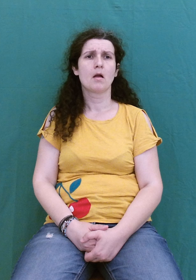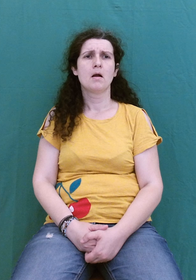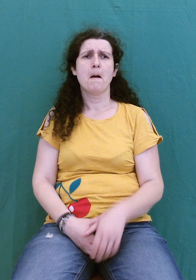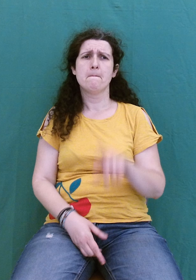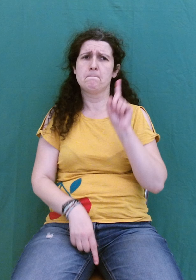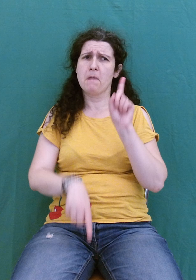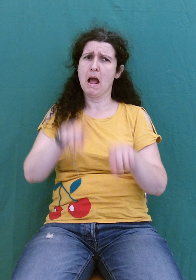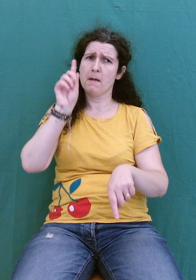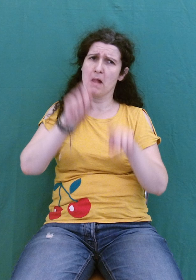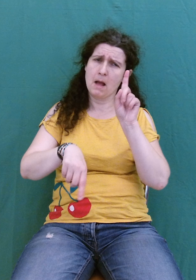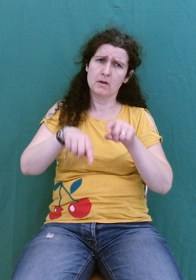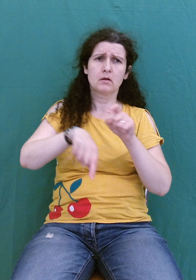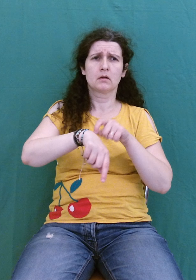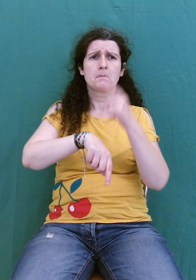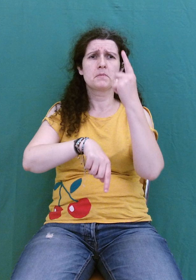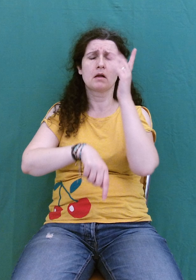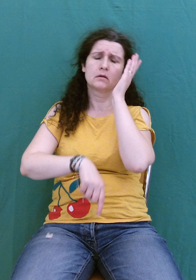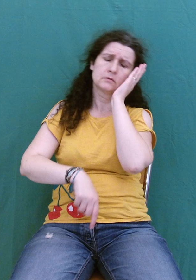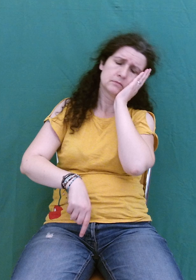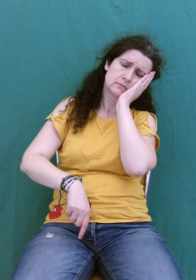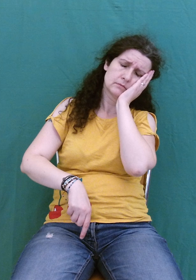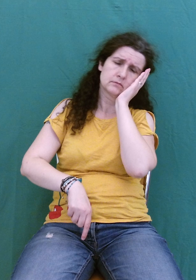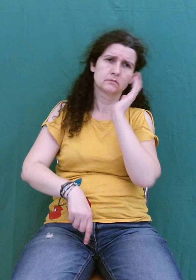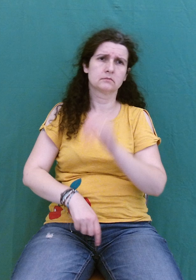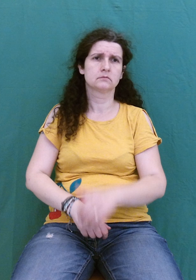ΚΑΜΙΑ ΦΟΡΑ ΩΡΑ ΜΙΑ (1) ΚΟΙΜΑΜΑΙ